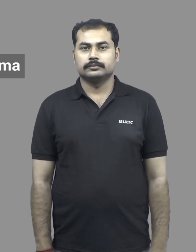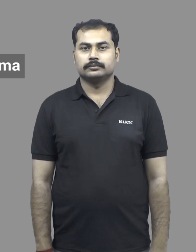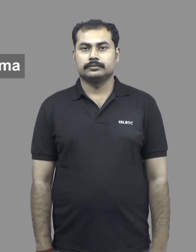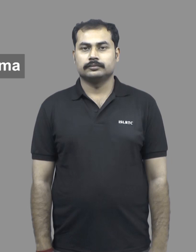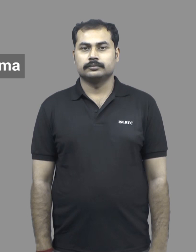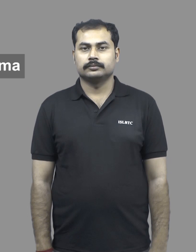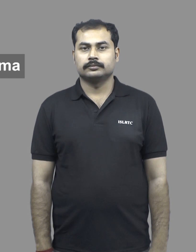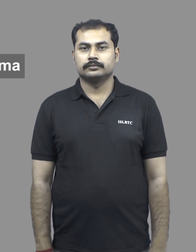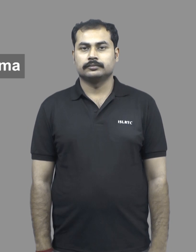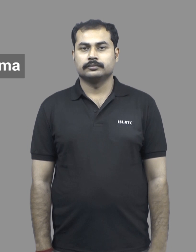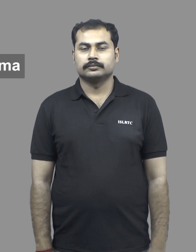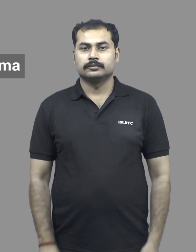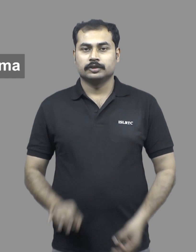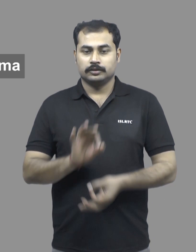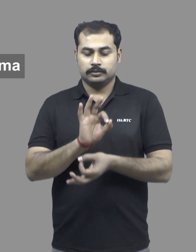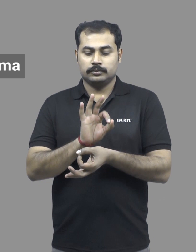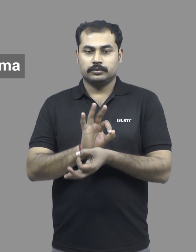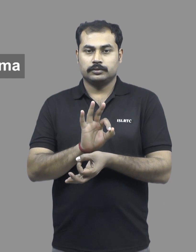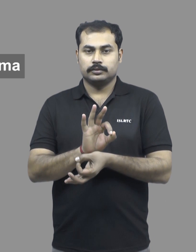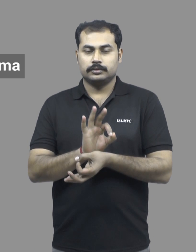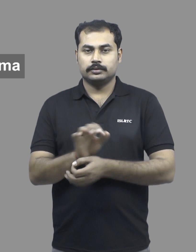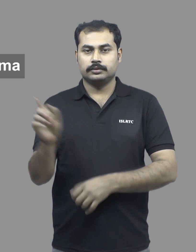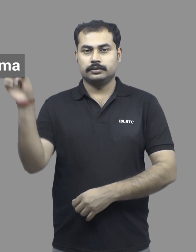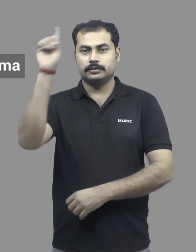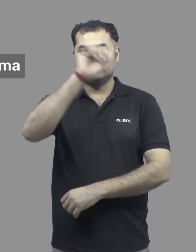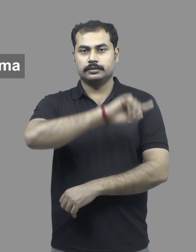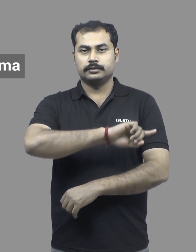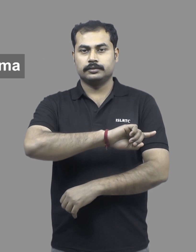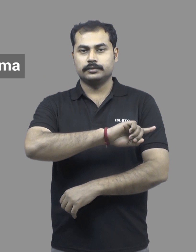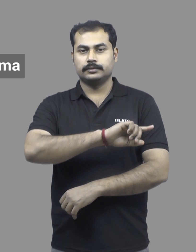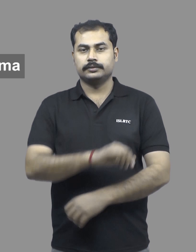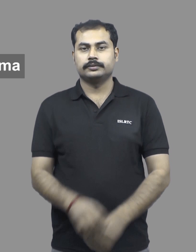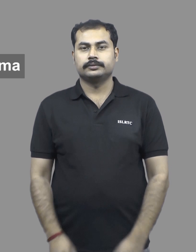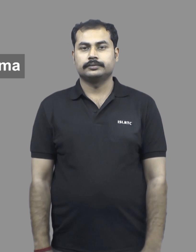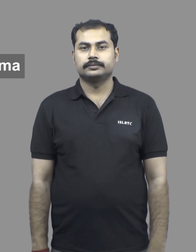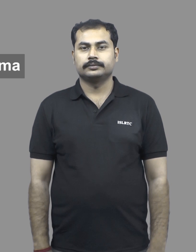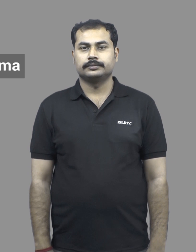Buddha Purnima